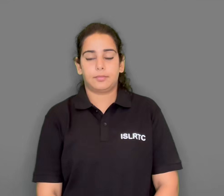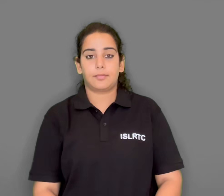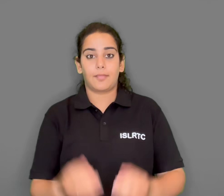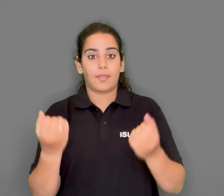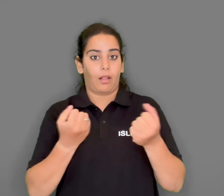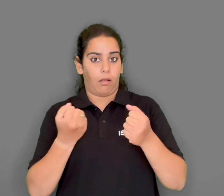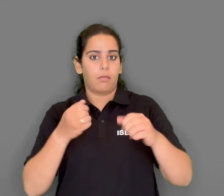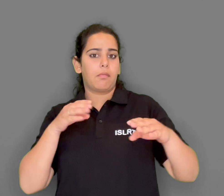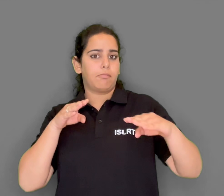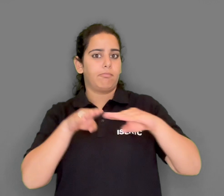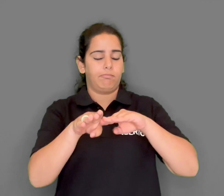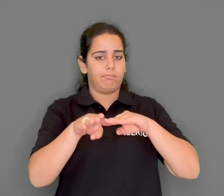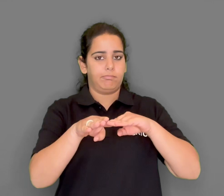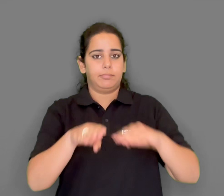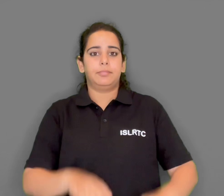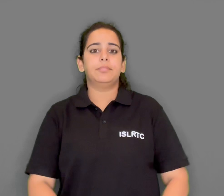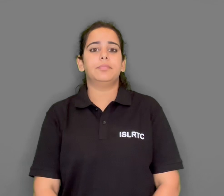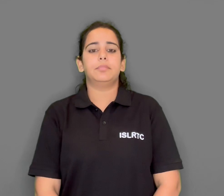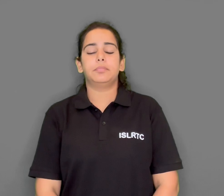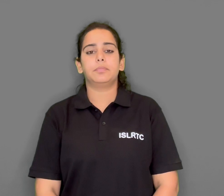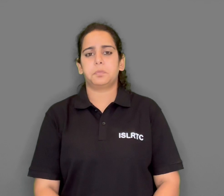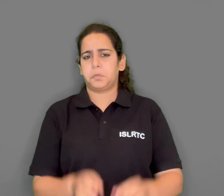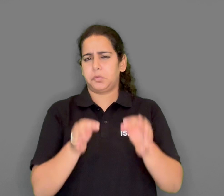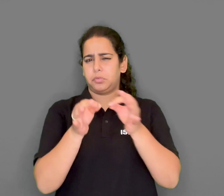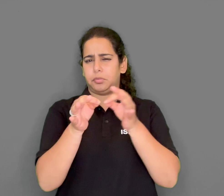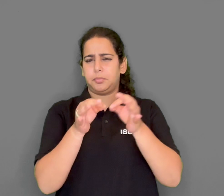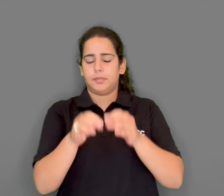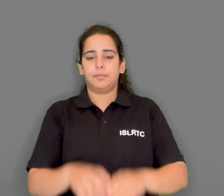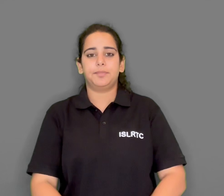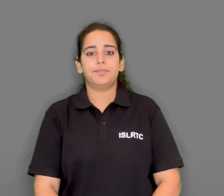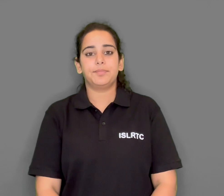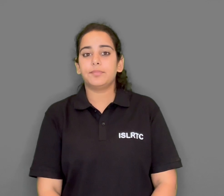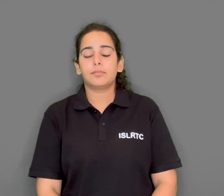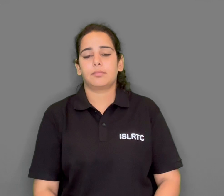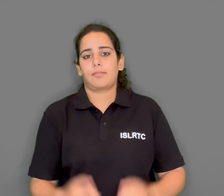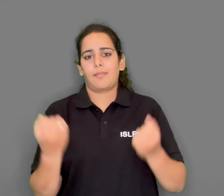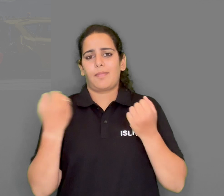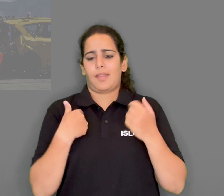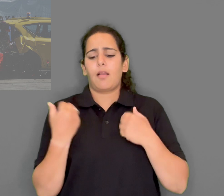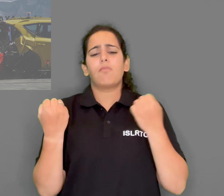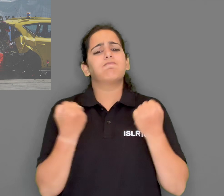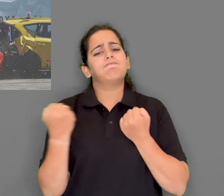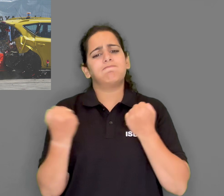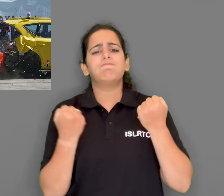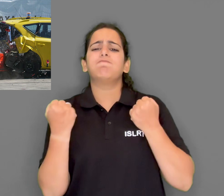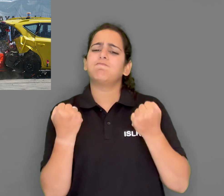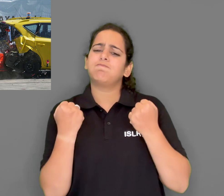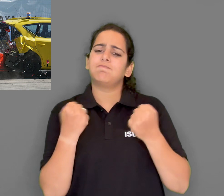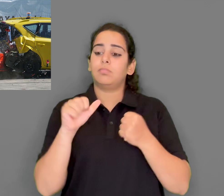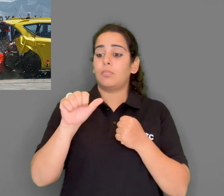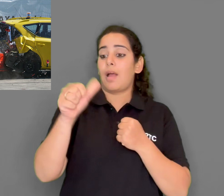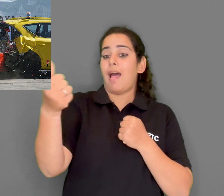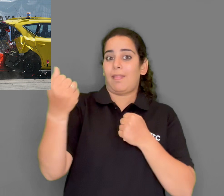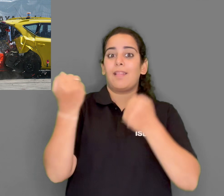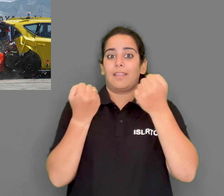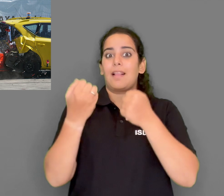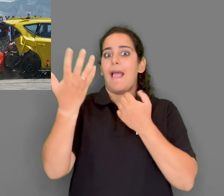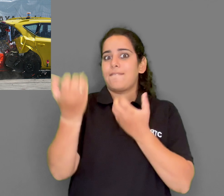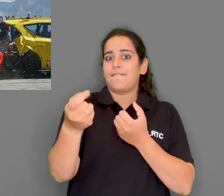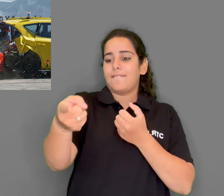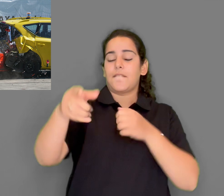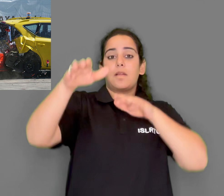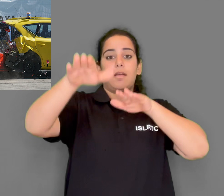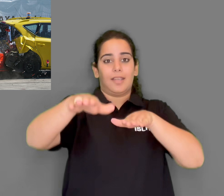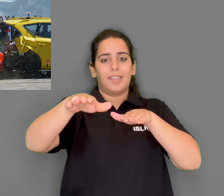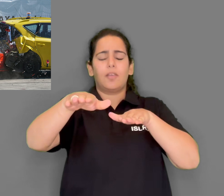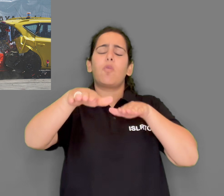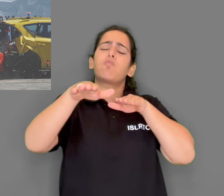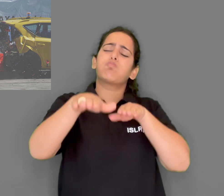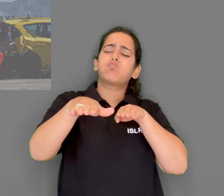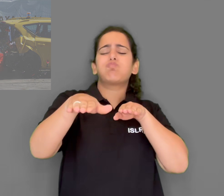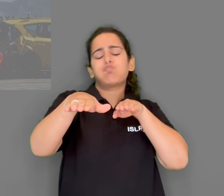Collision The act of colliding is called collision into contact